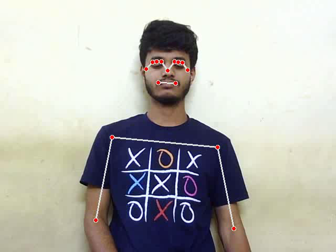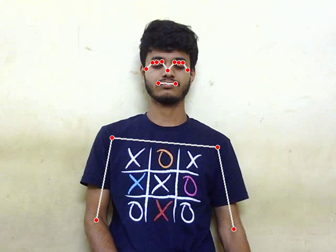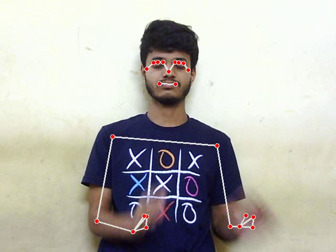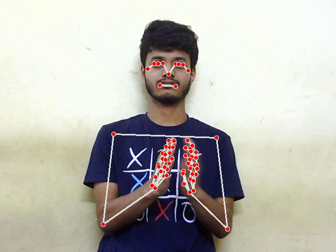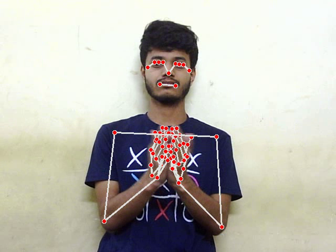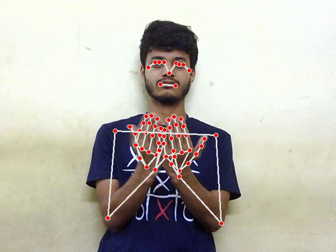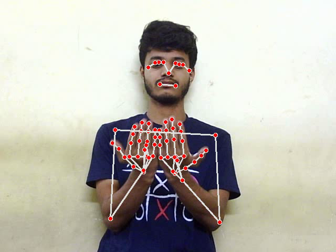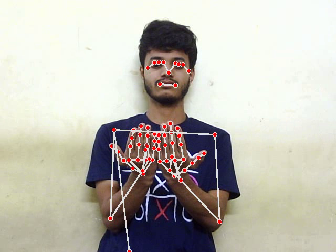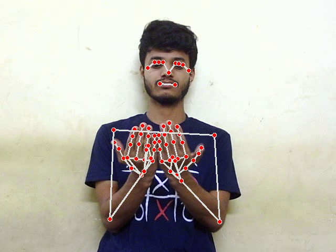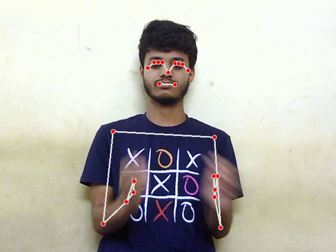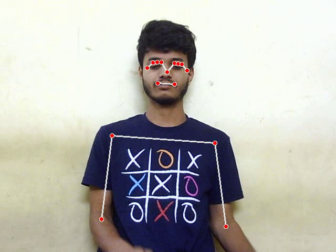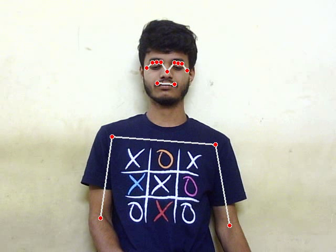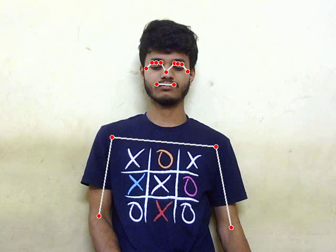book